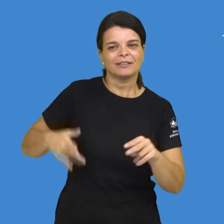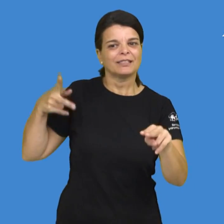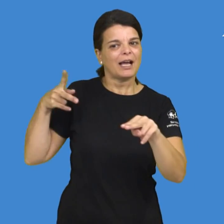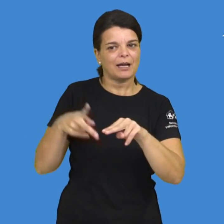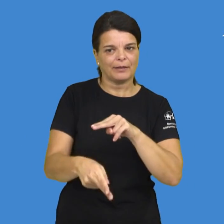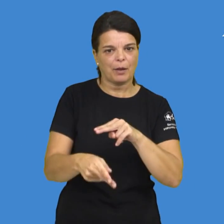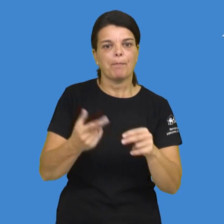evitar